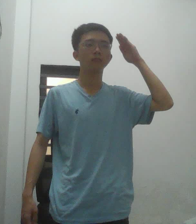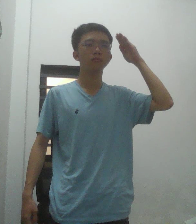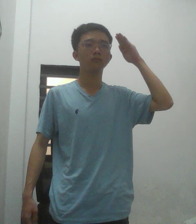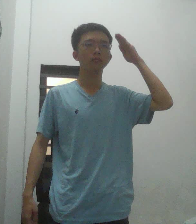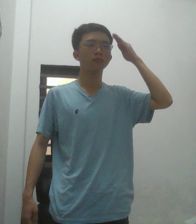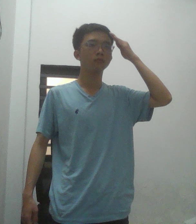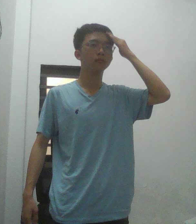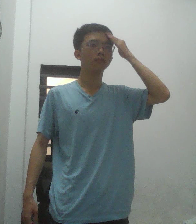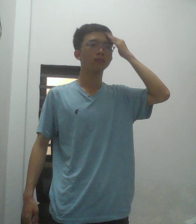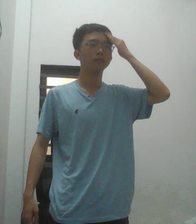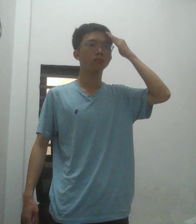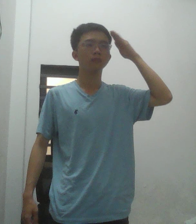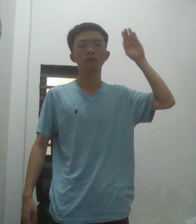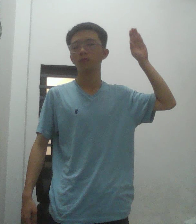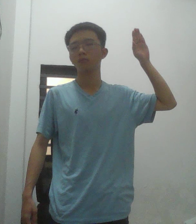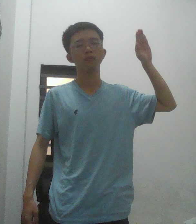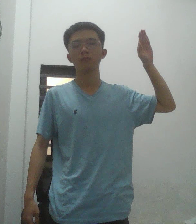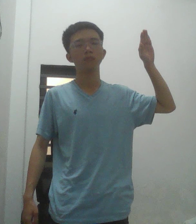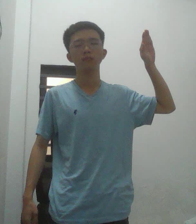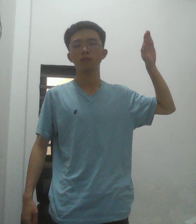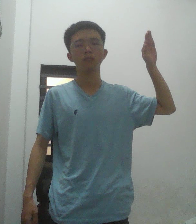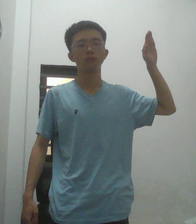khong biet